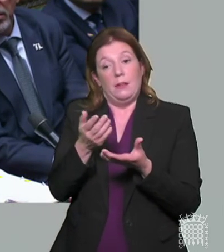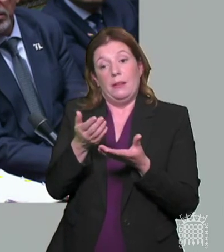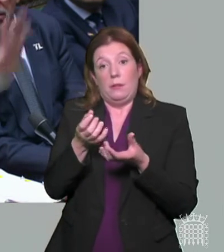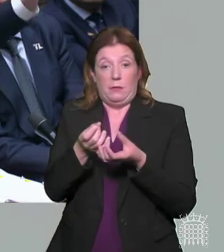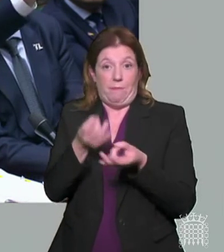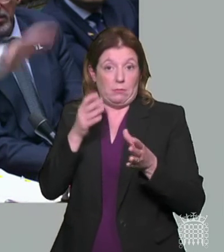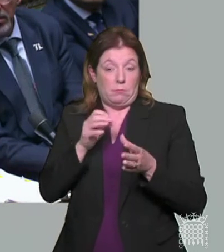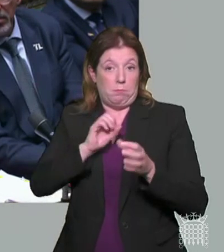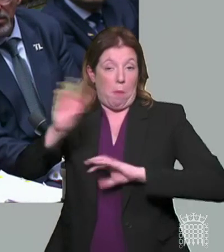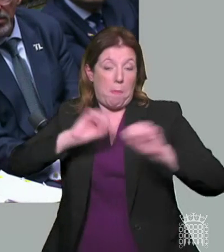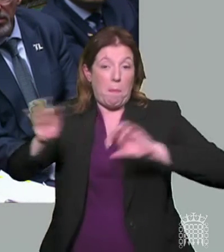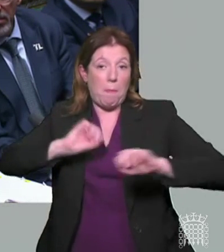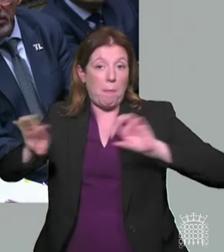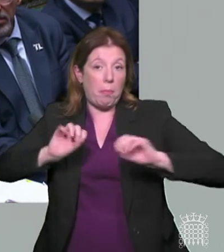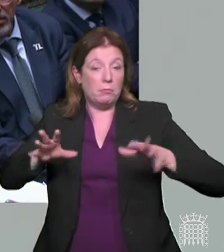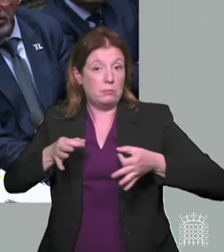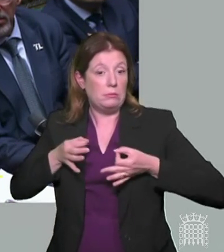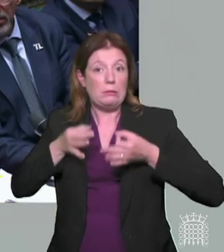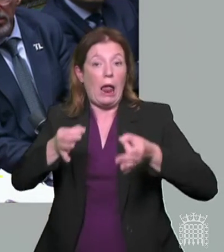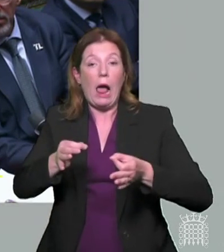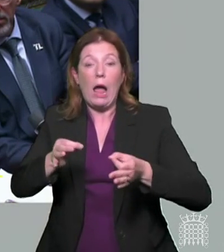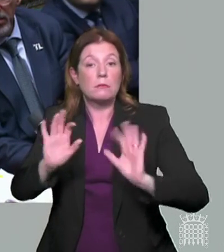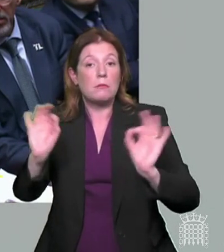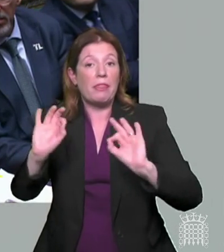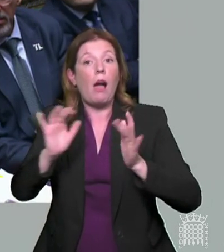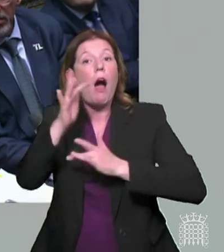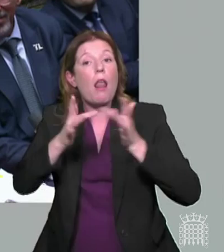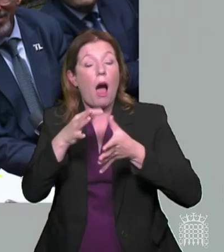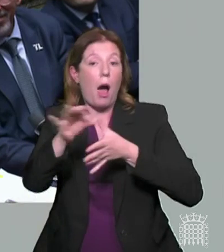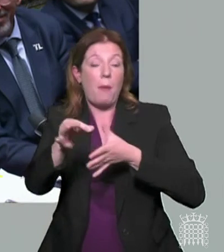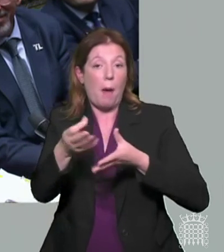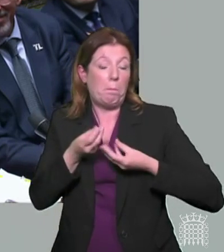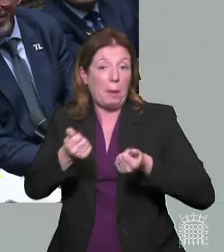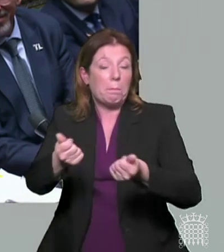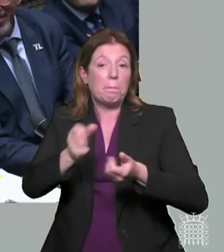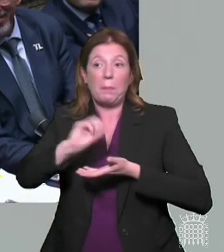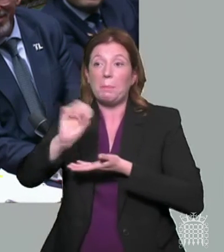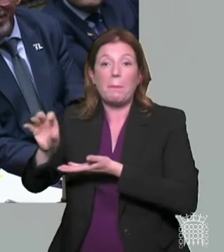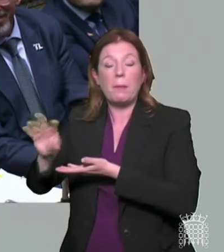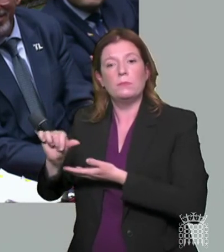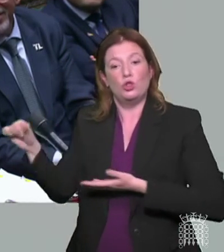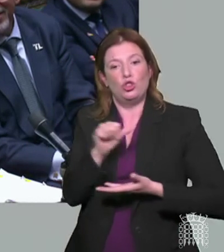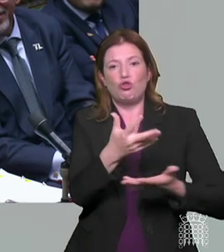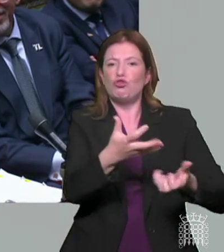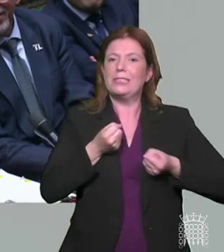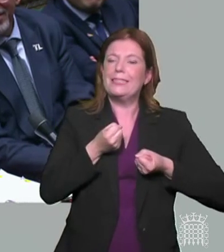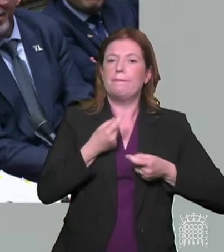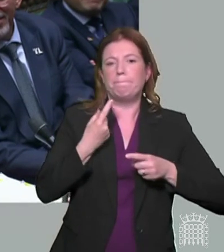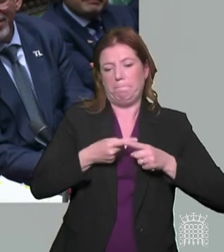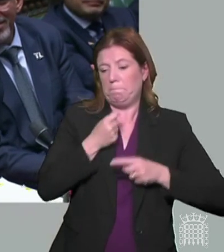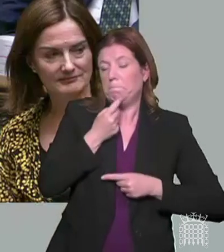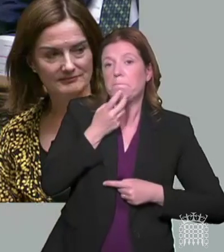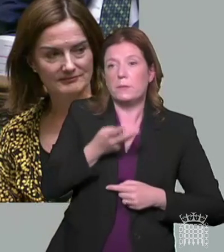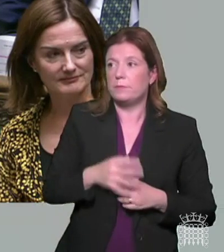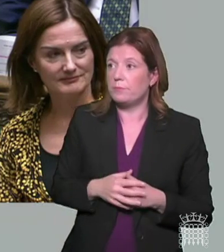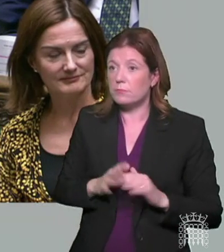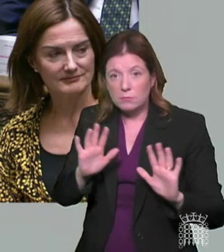I am also told that there are no delays in successful online driving licence applications and that customers should receive their licence within a few days.